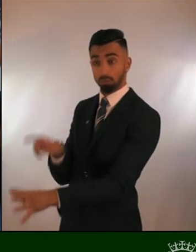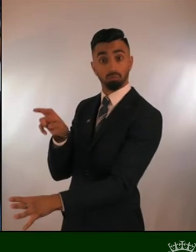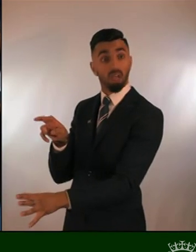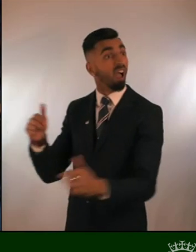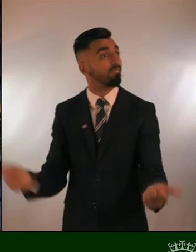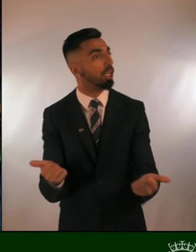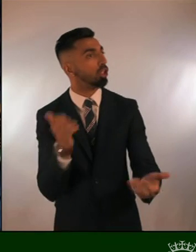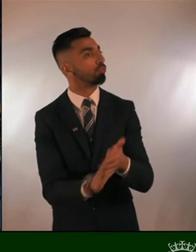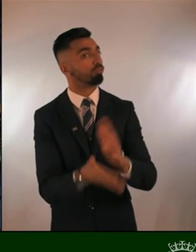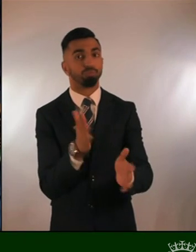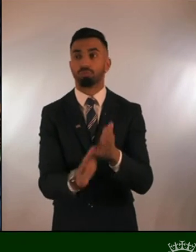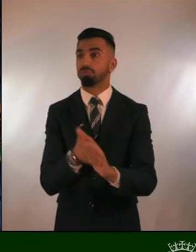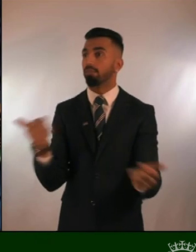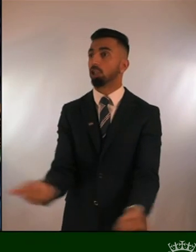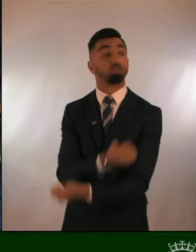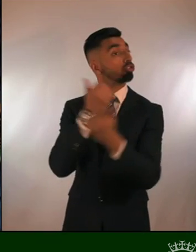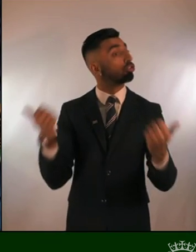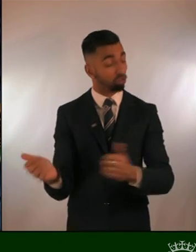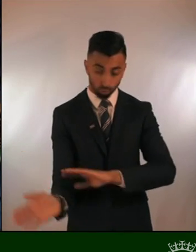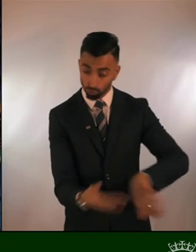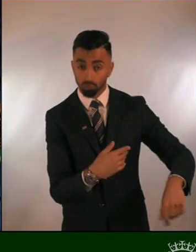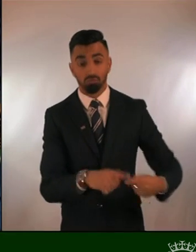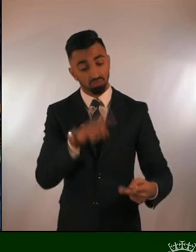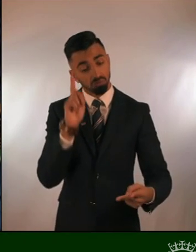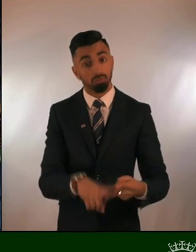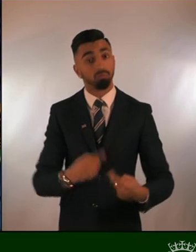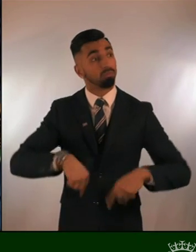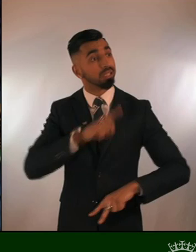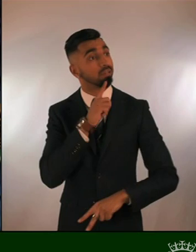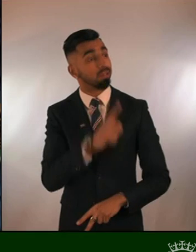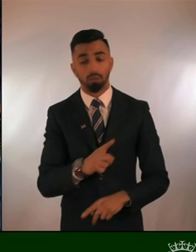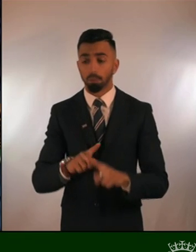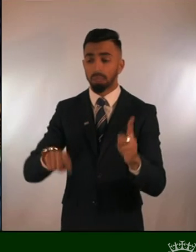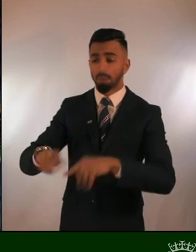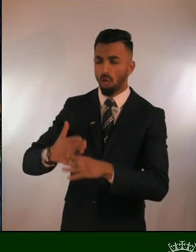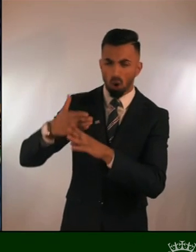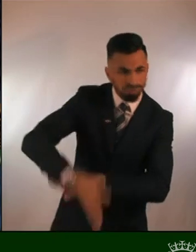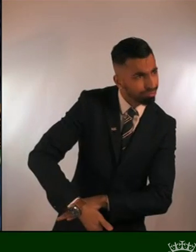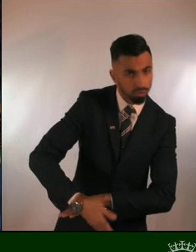We promised to let hard-working families keep more of what they earn.